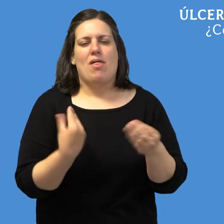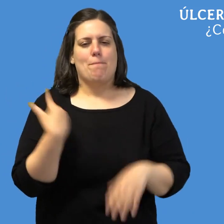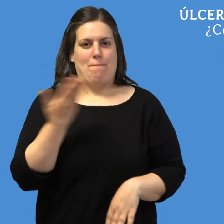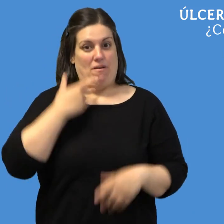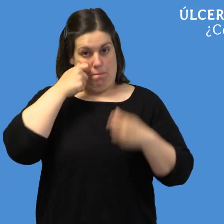afectar